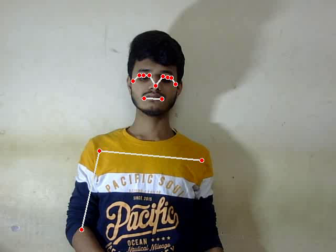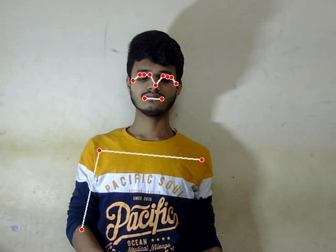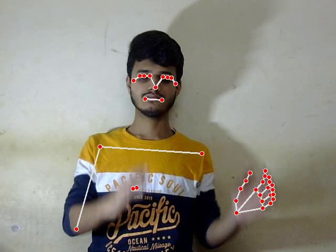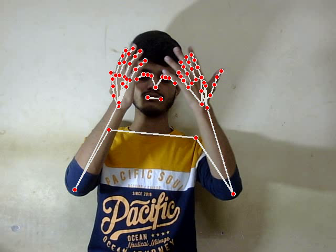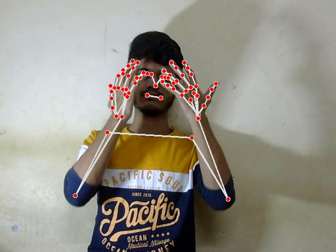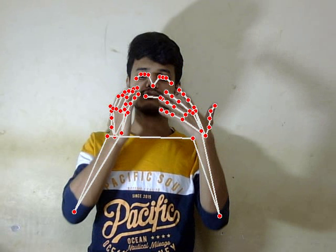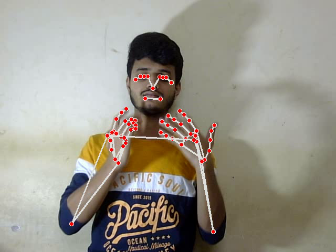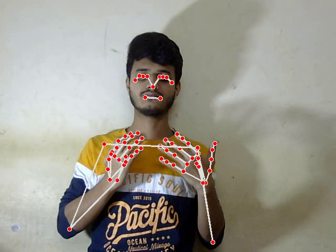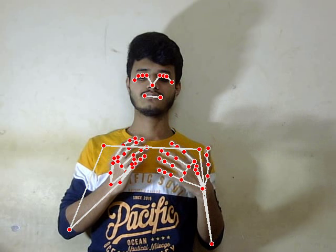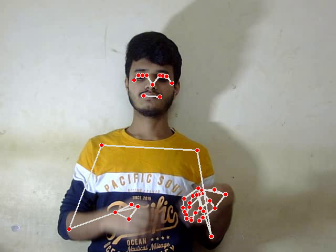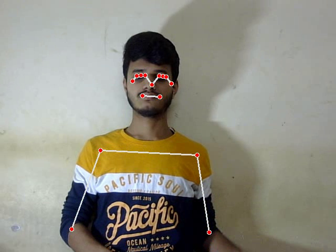sad